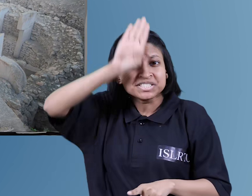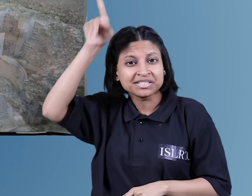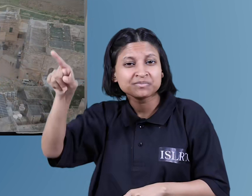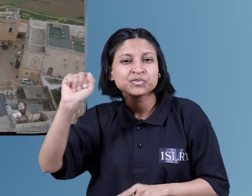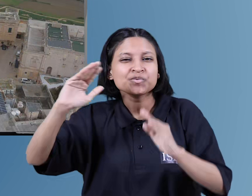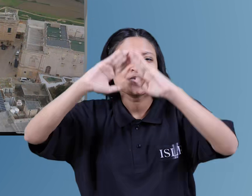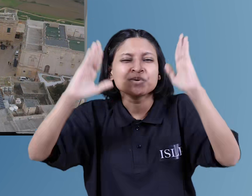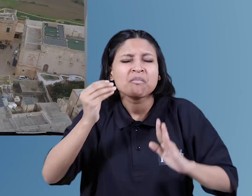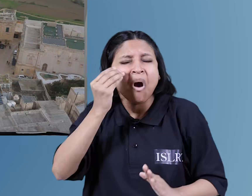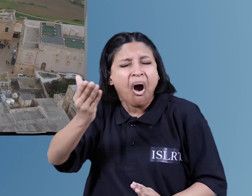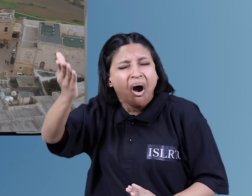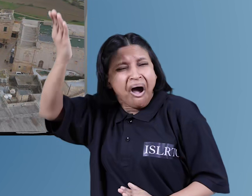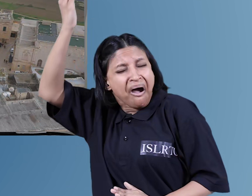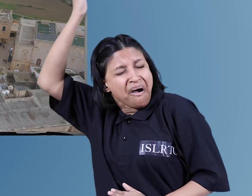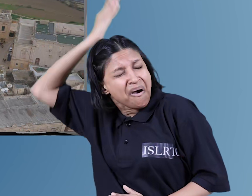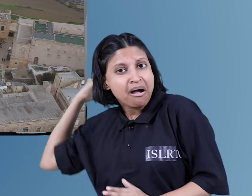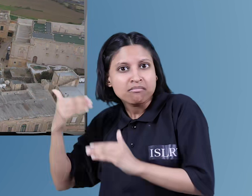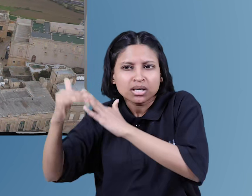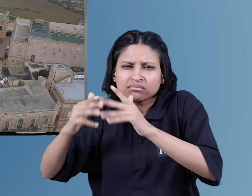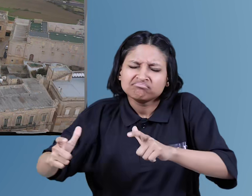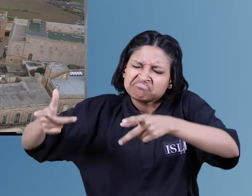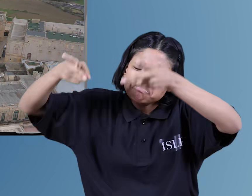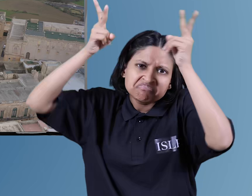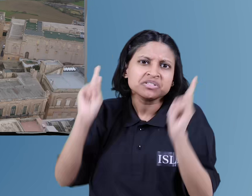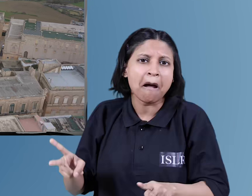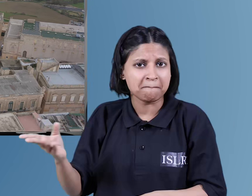such as ancient temples